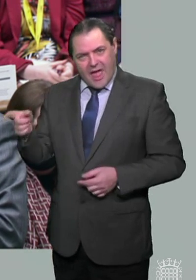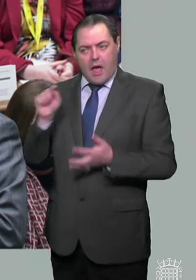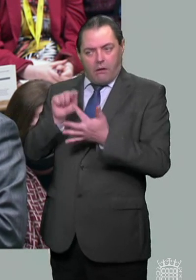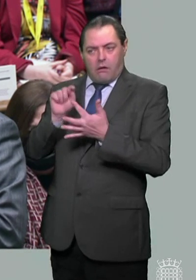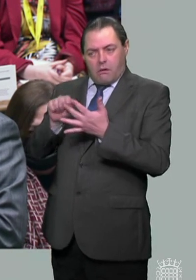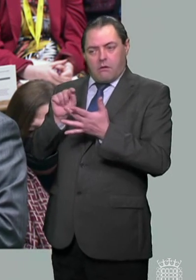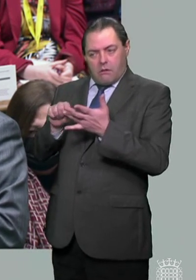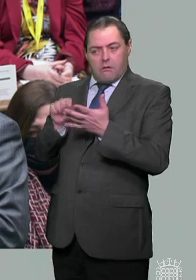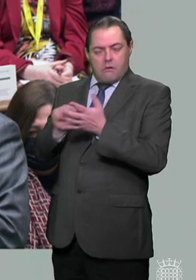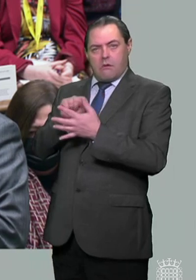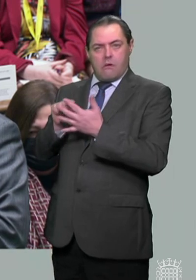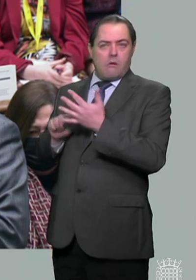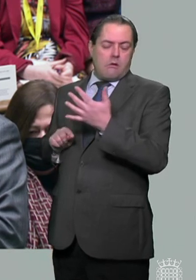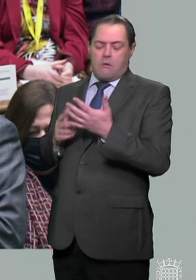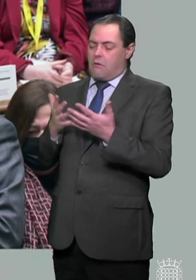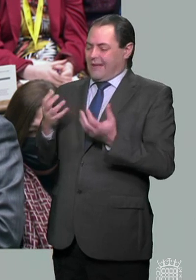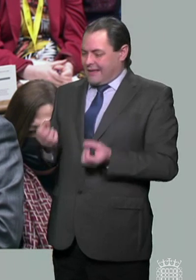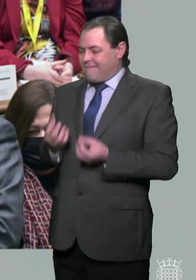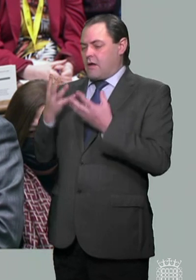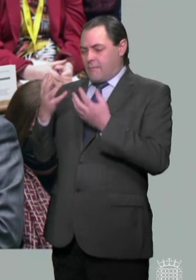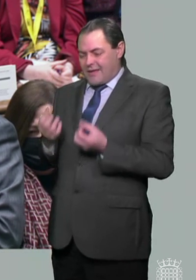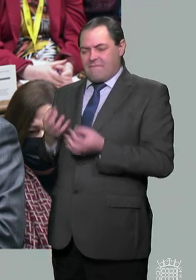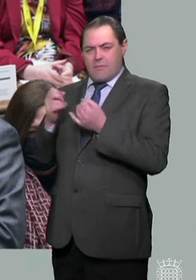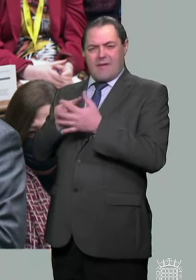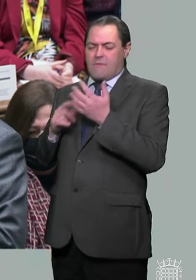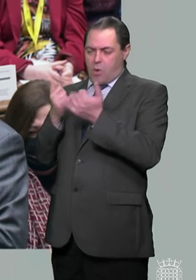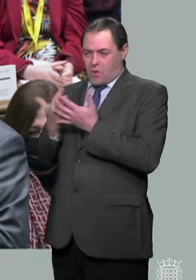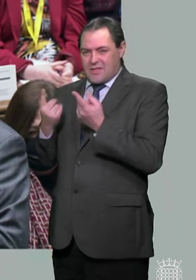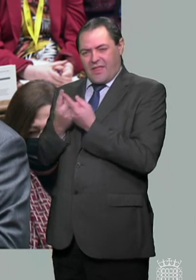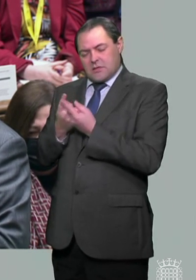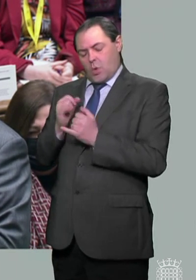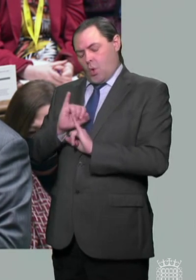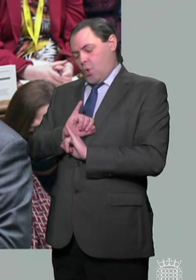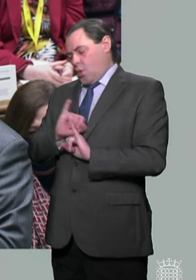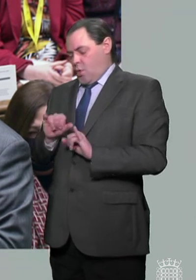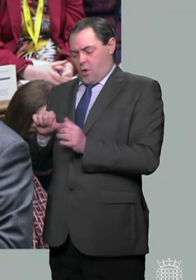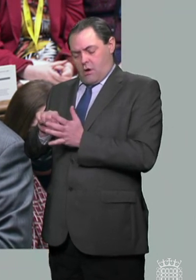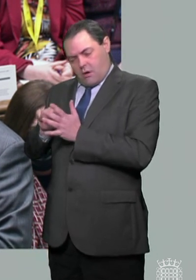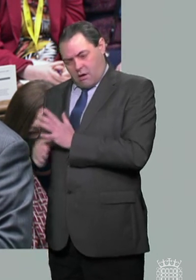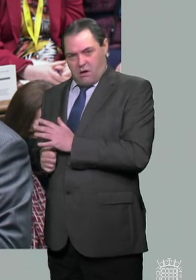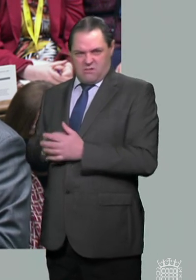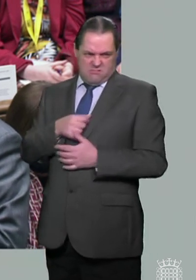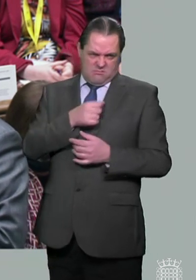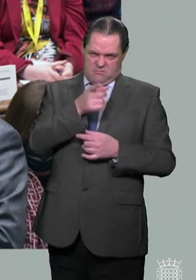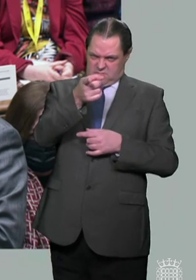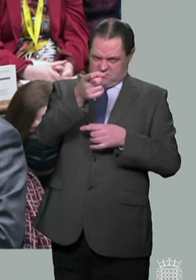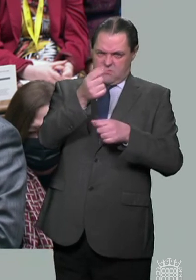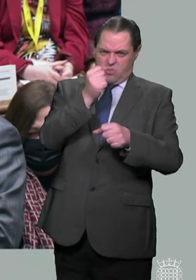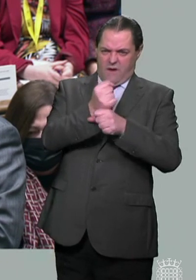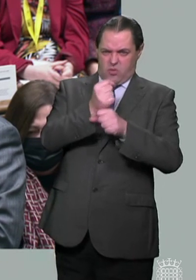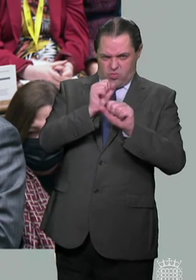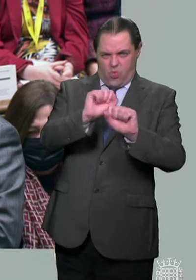People have sacrificed, at times to the point of breaking, while the UK Government have laughed in our faces.